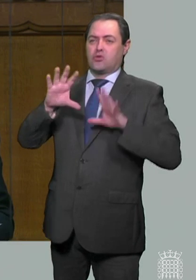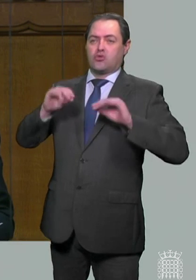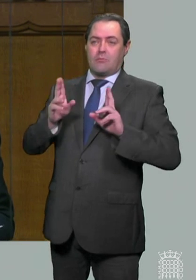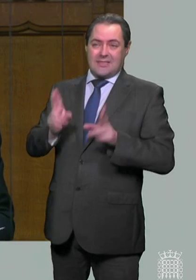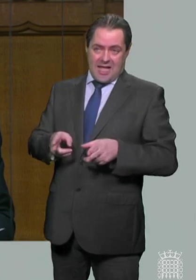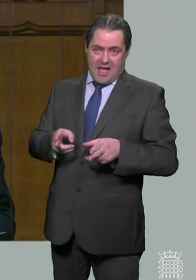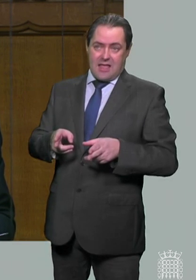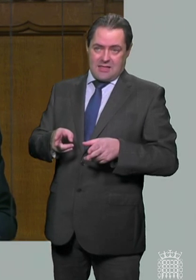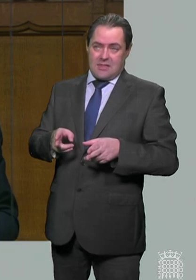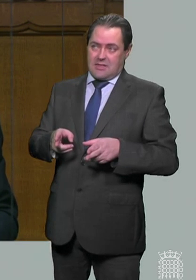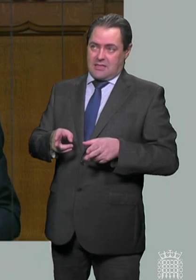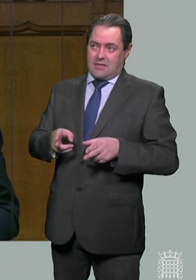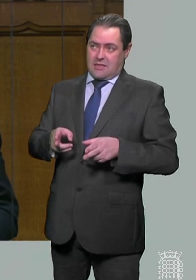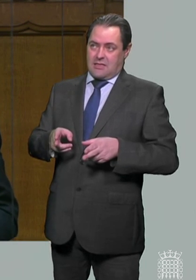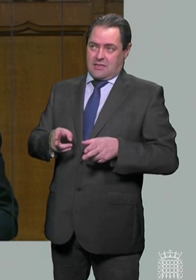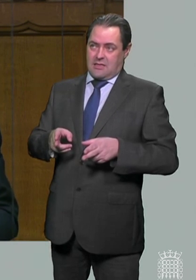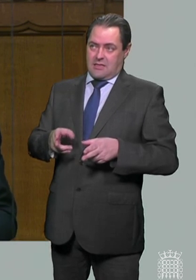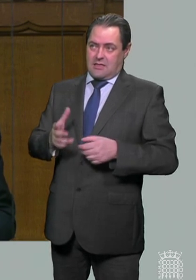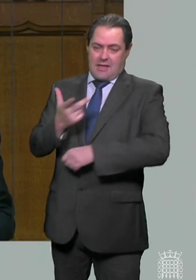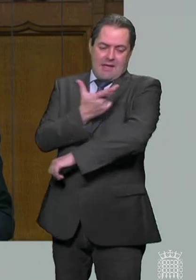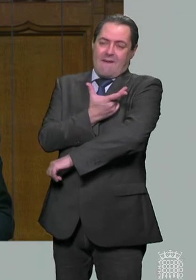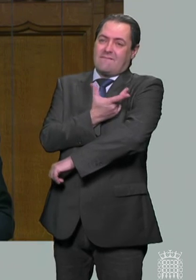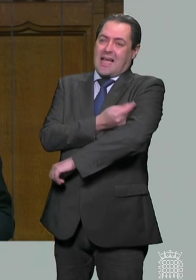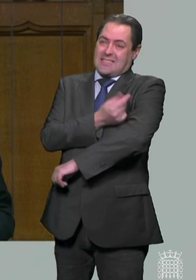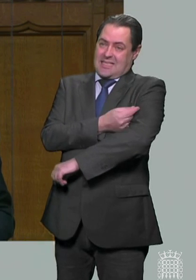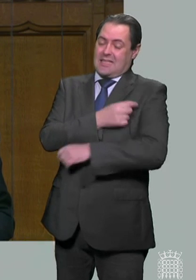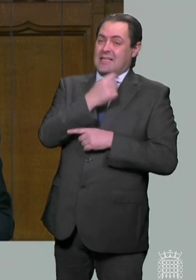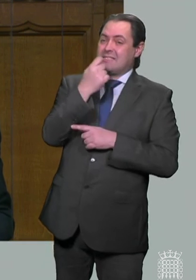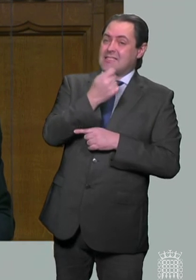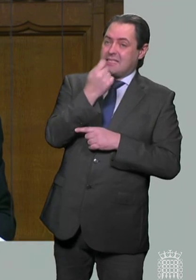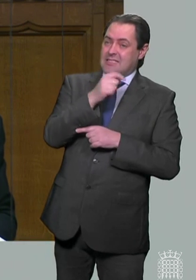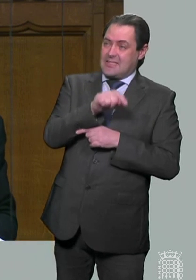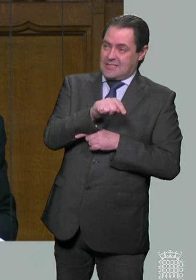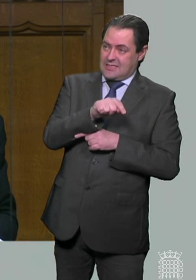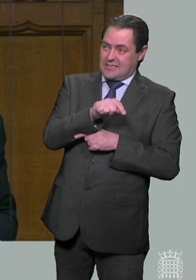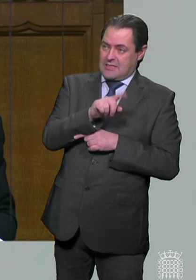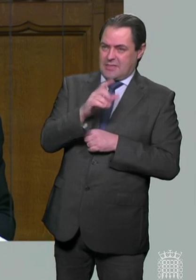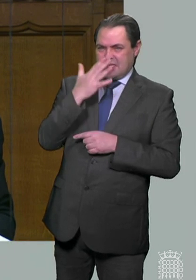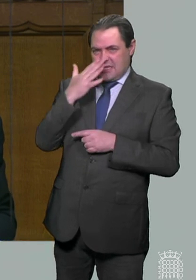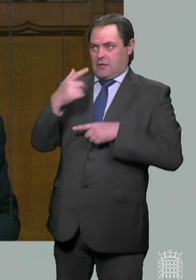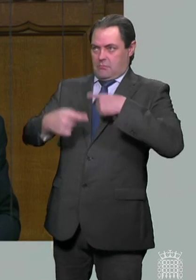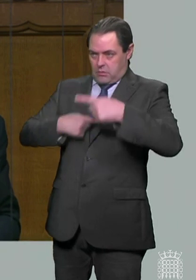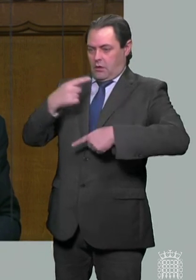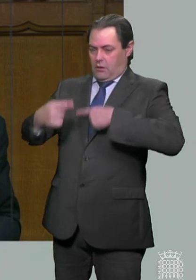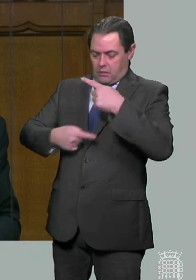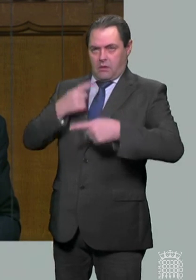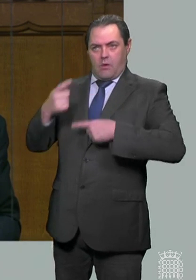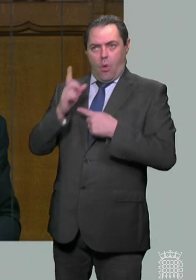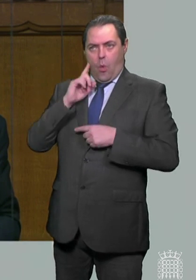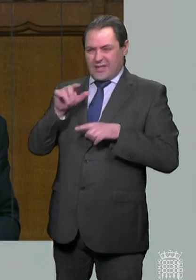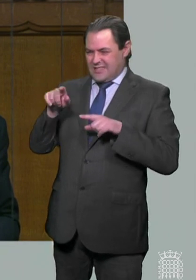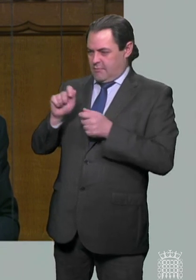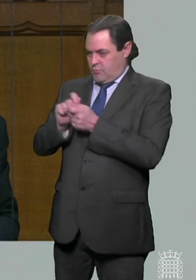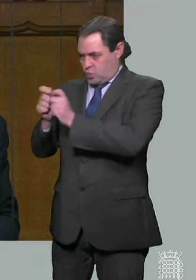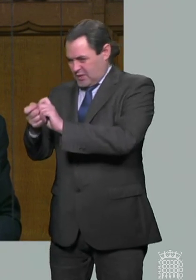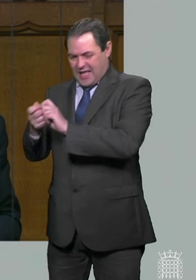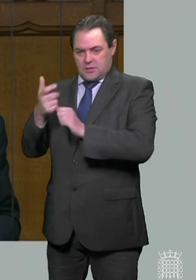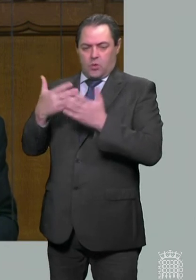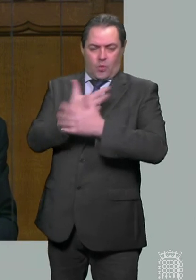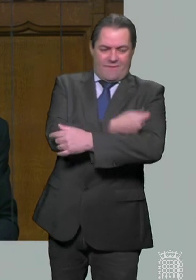Our current vaccine strategy is an enormous success, but it leads to a never-ending biological arms race against the mutating virus.